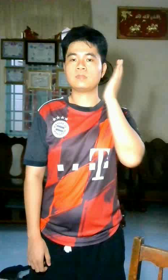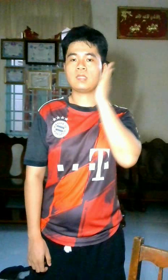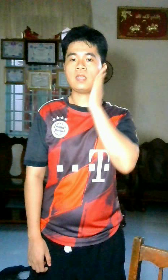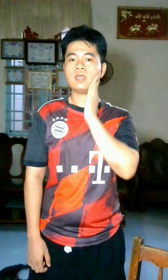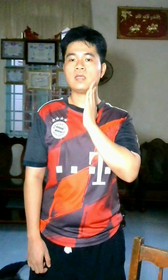dep